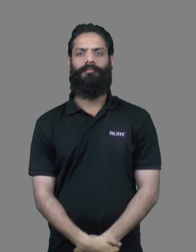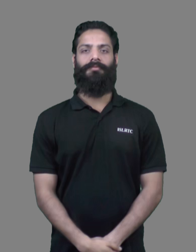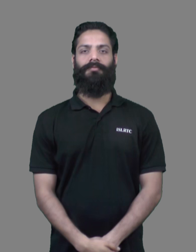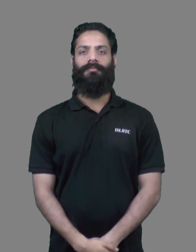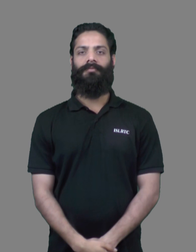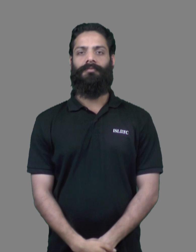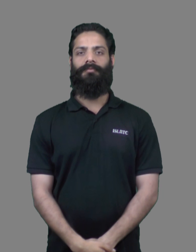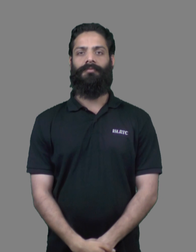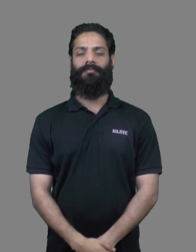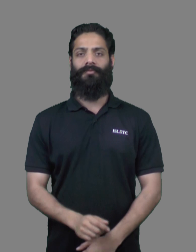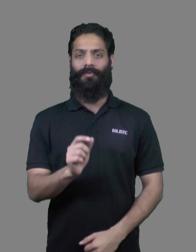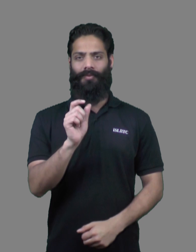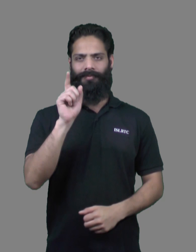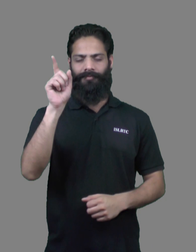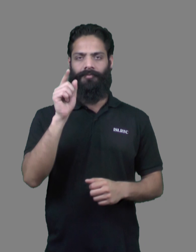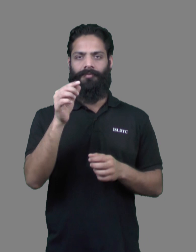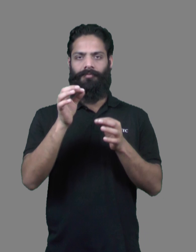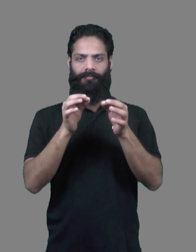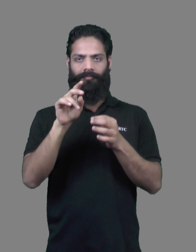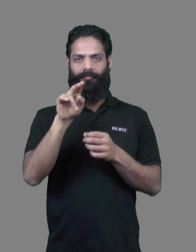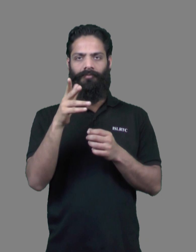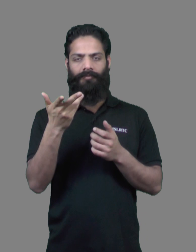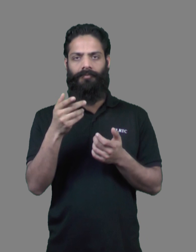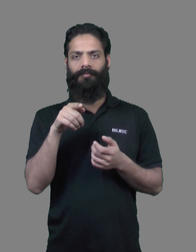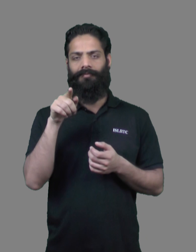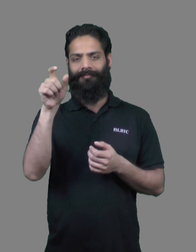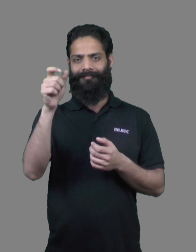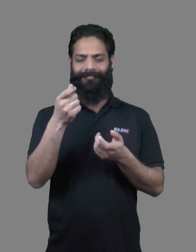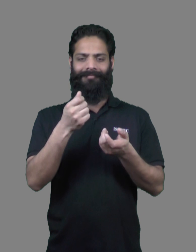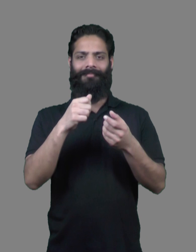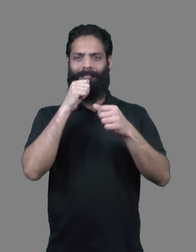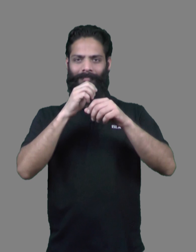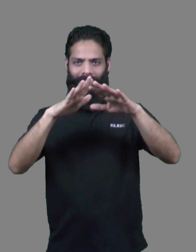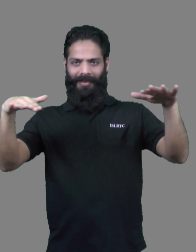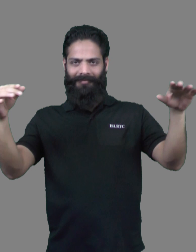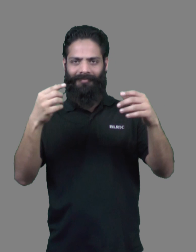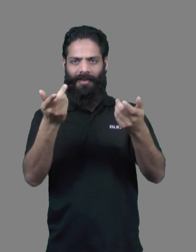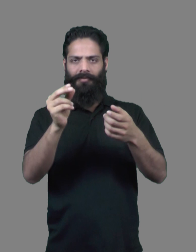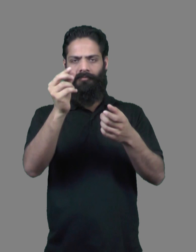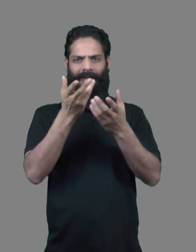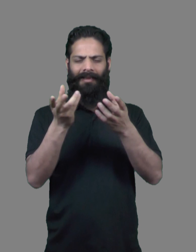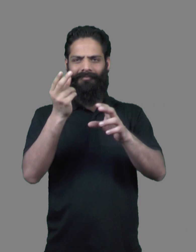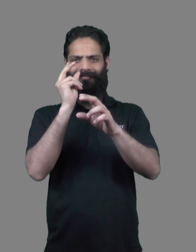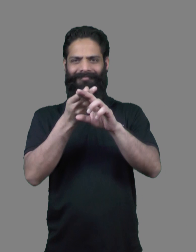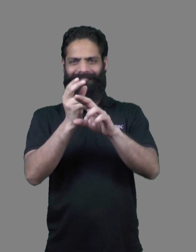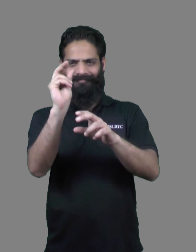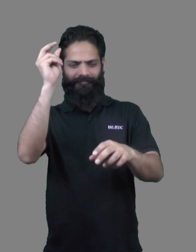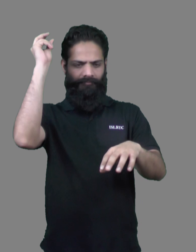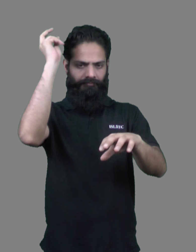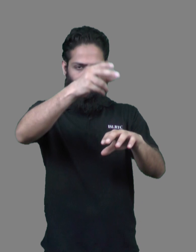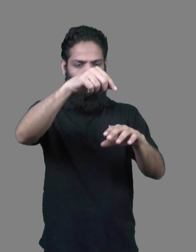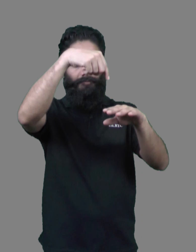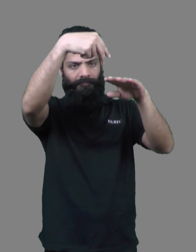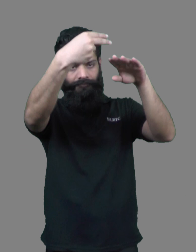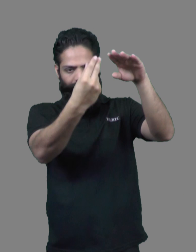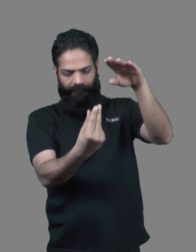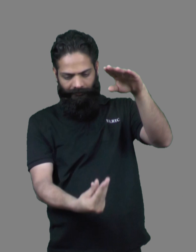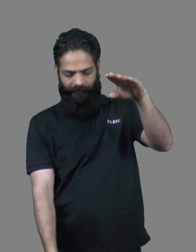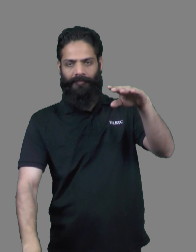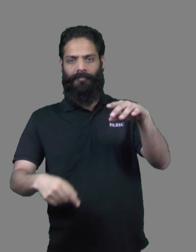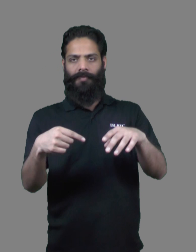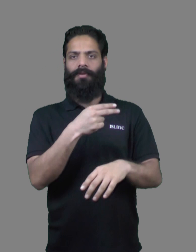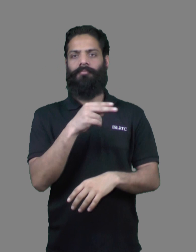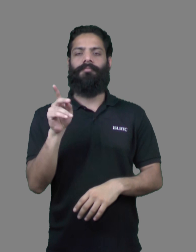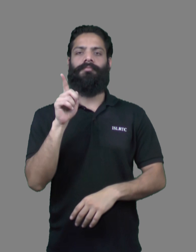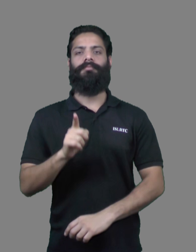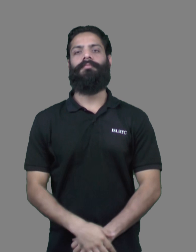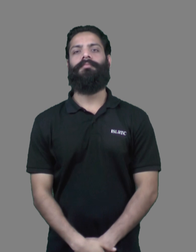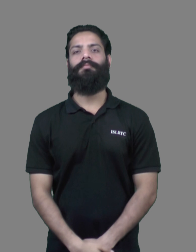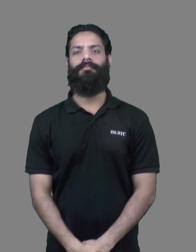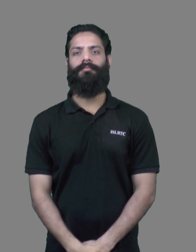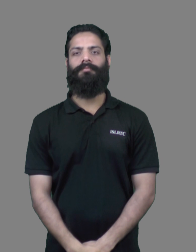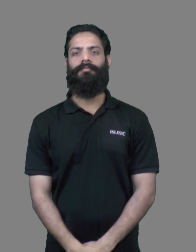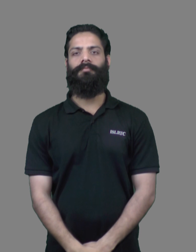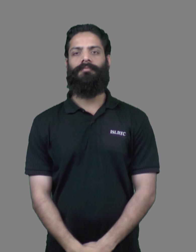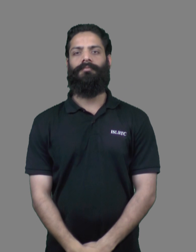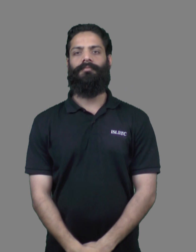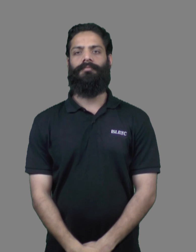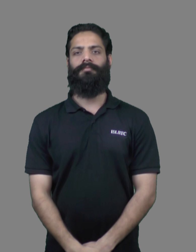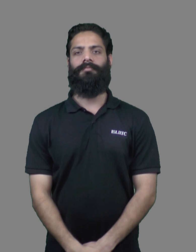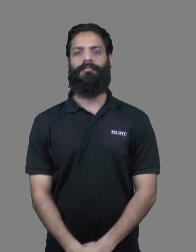Sink